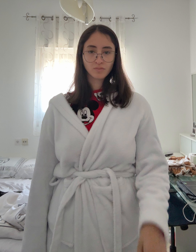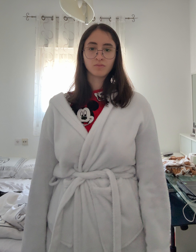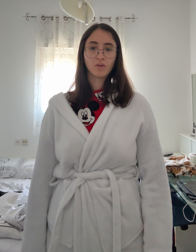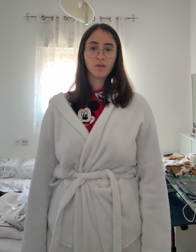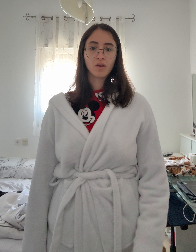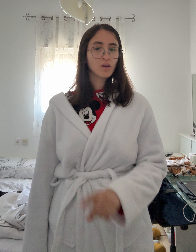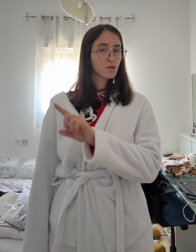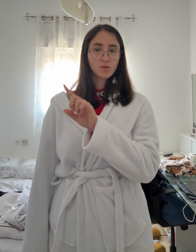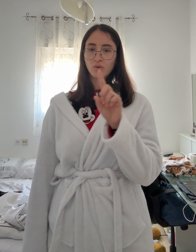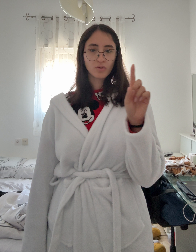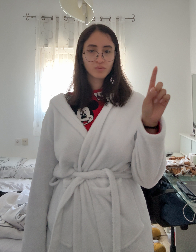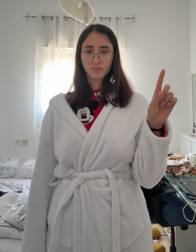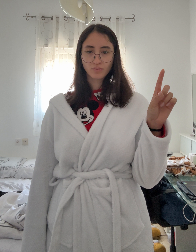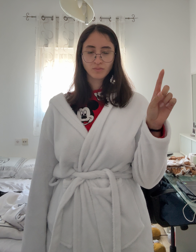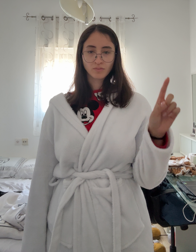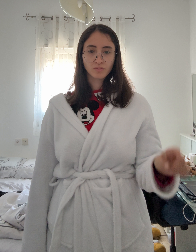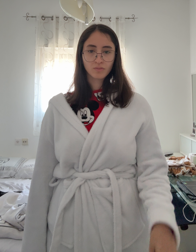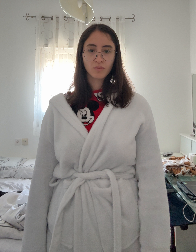לא